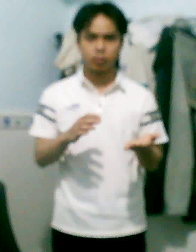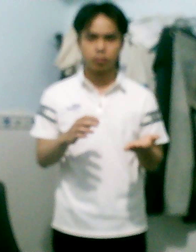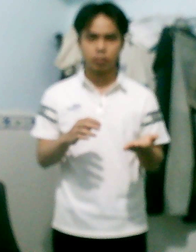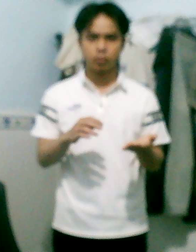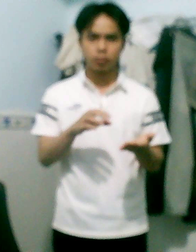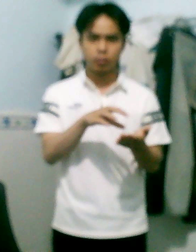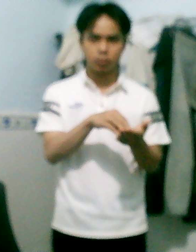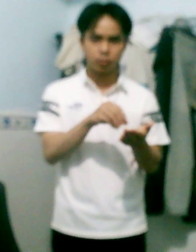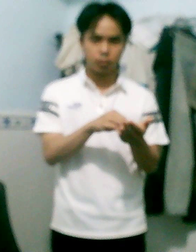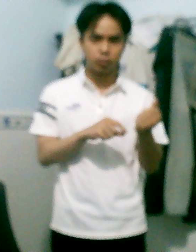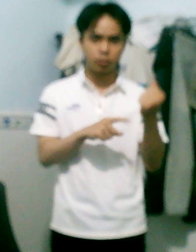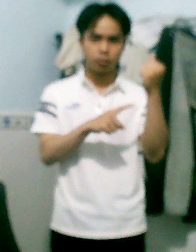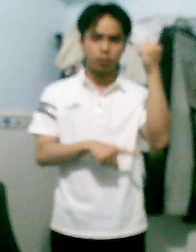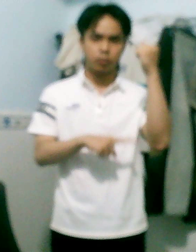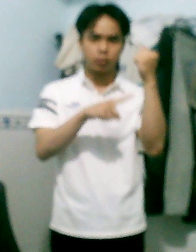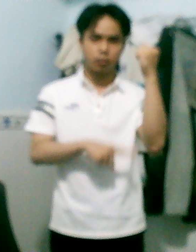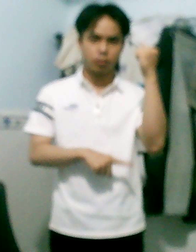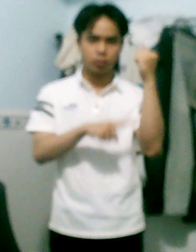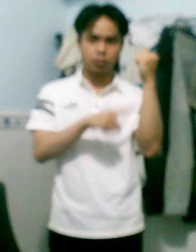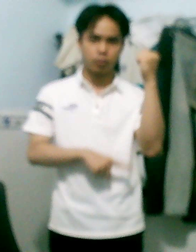tieng viet